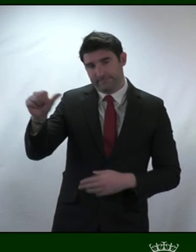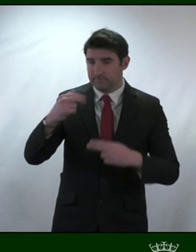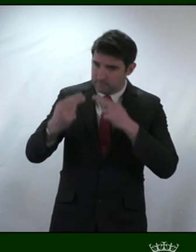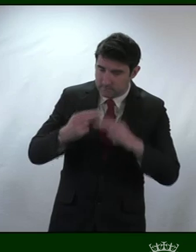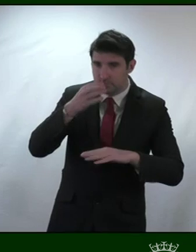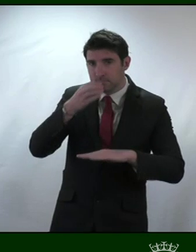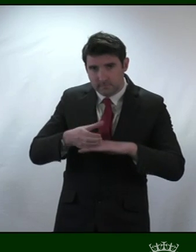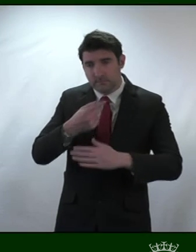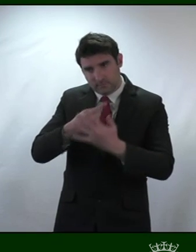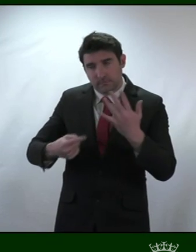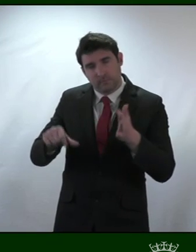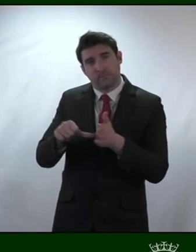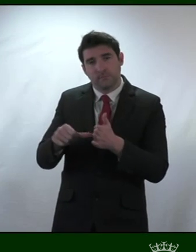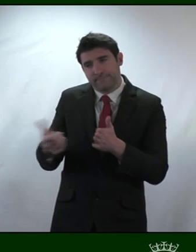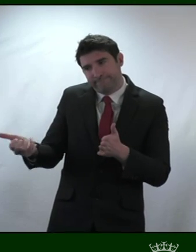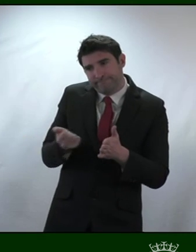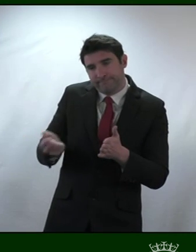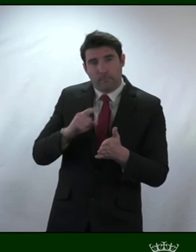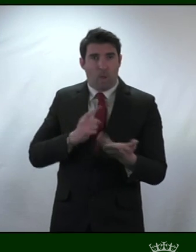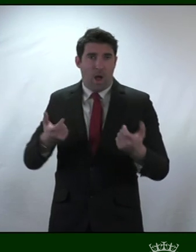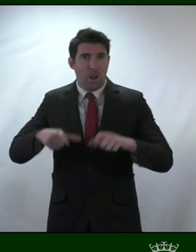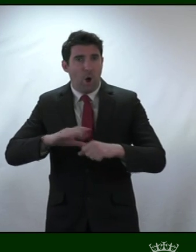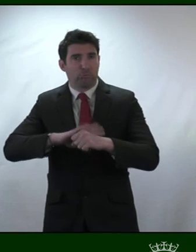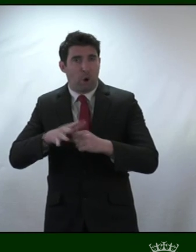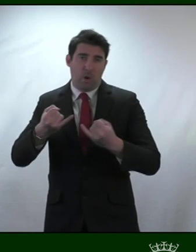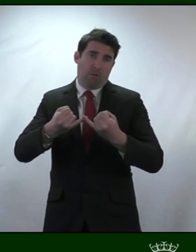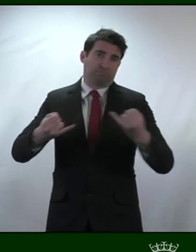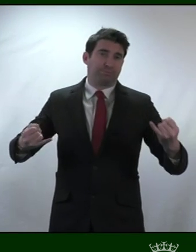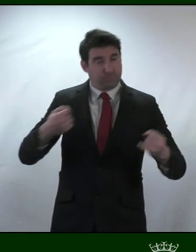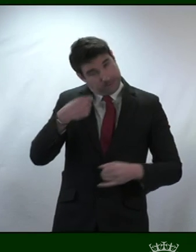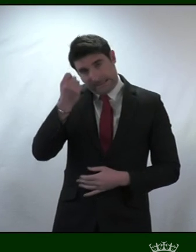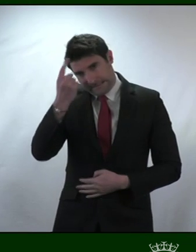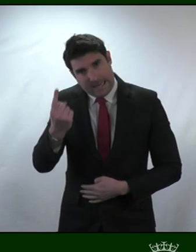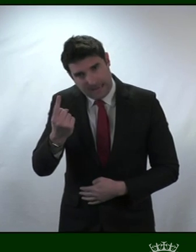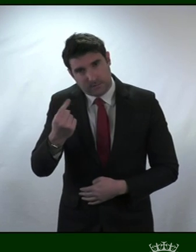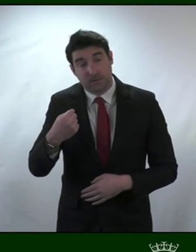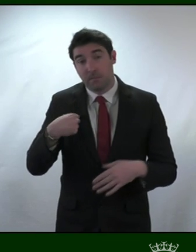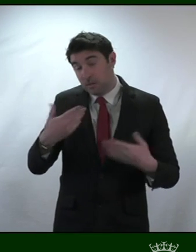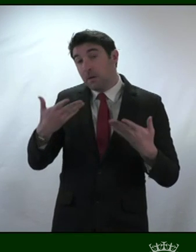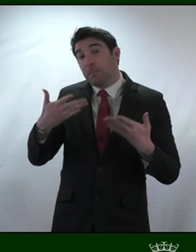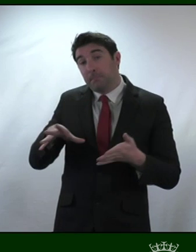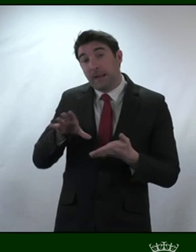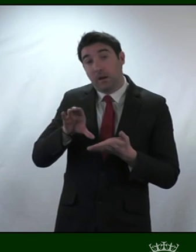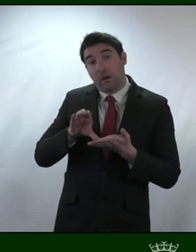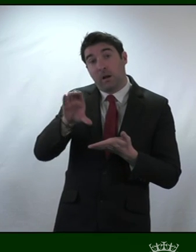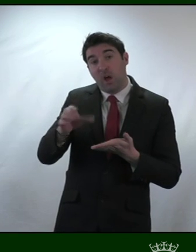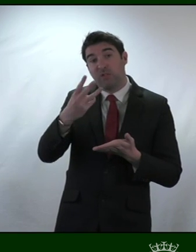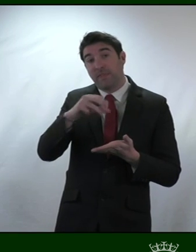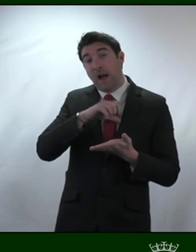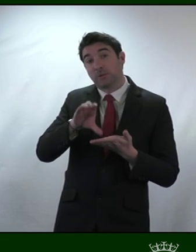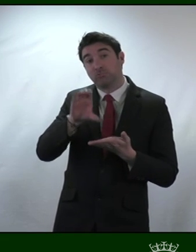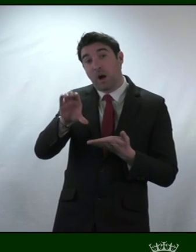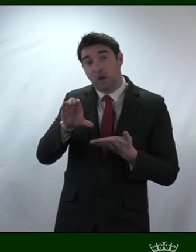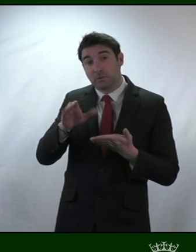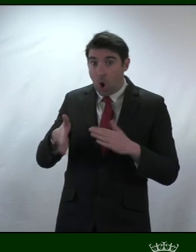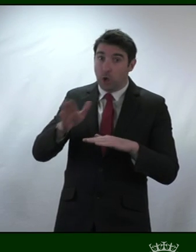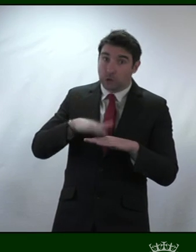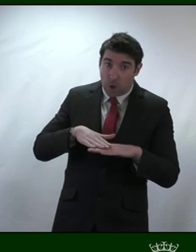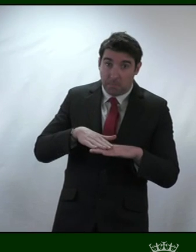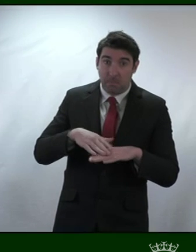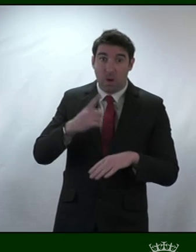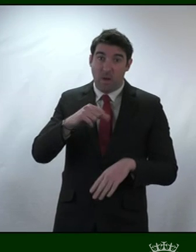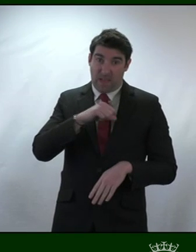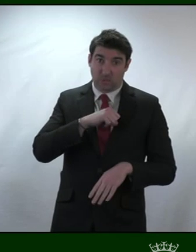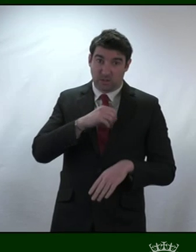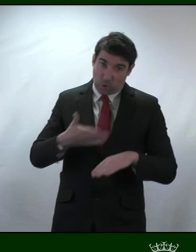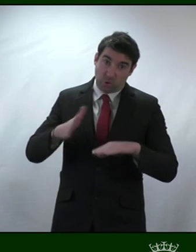We are committed to doing everything we can. She knows about the £3,000 grant, the additional £2,100, plus the £1,000 for wet pubs.